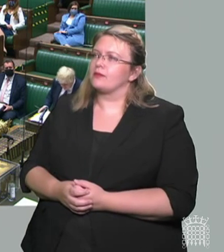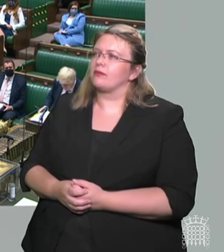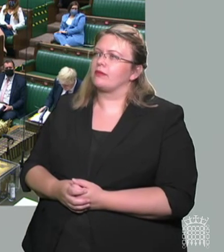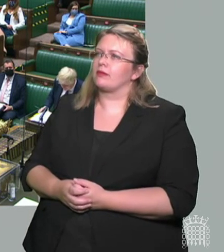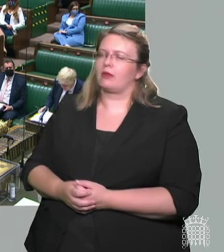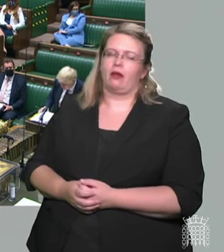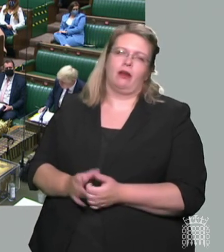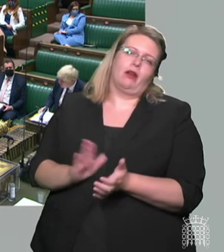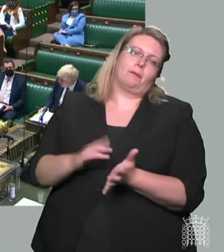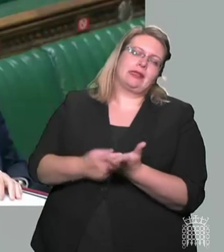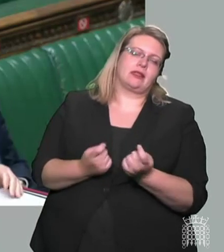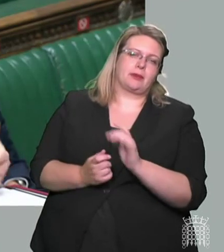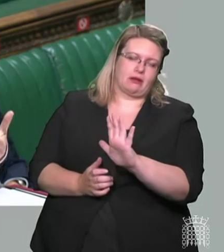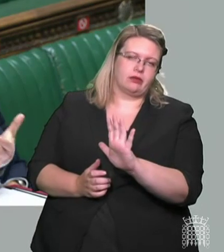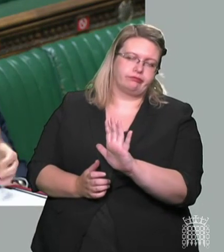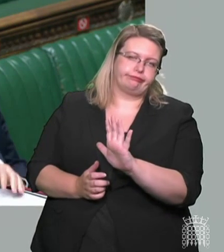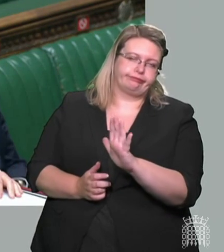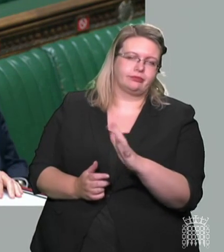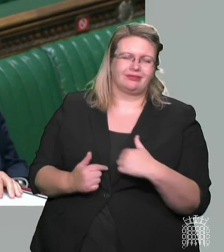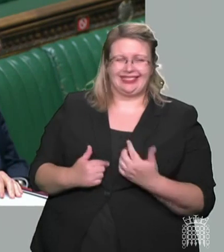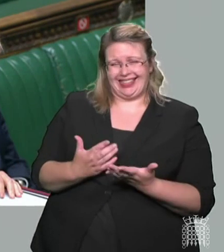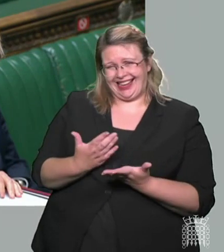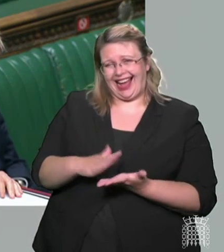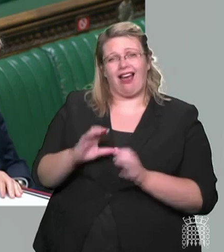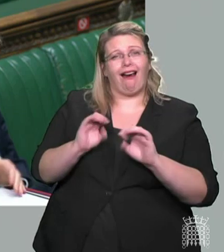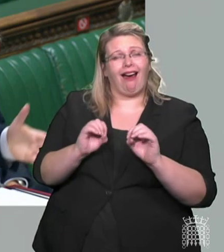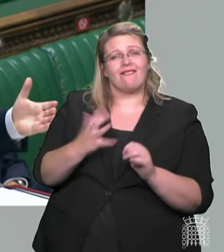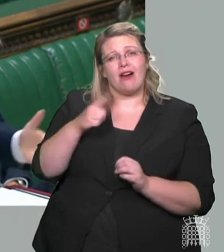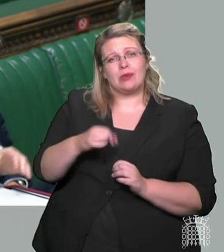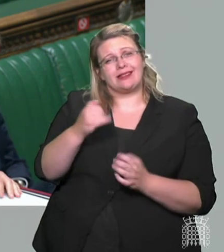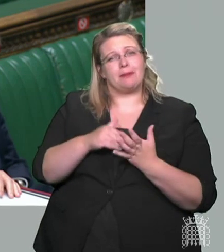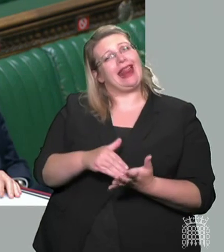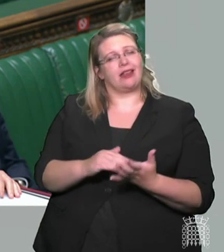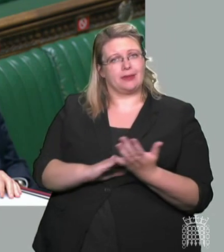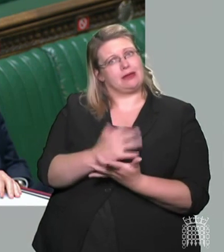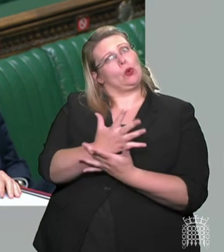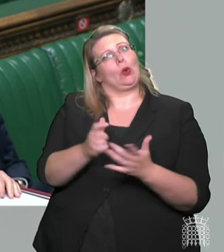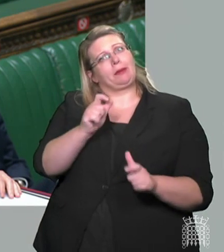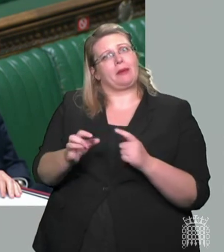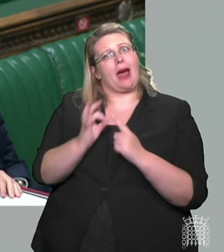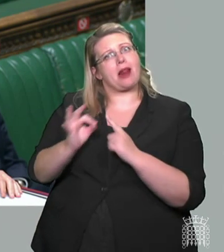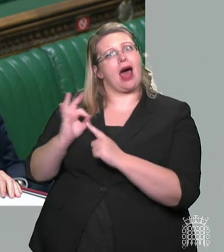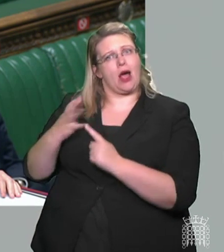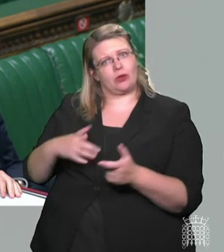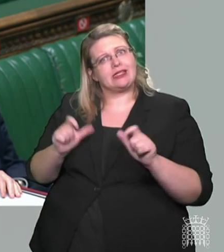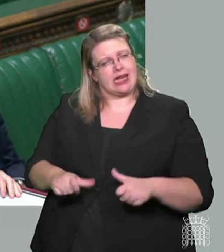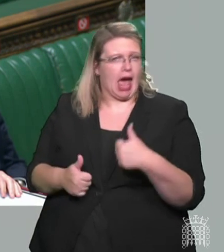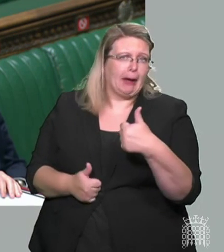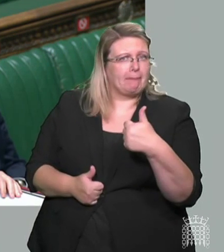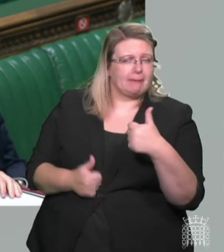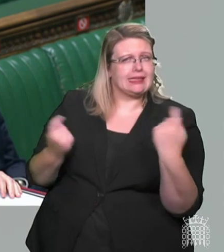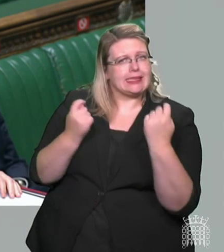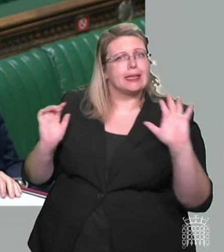It is obvious from the statistics I have already quoted that this is an outstanding success, because we have had huge numbers of people applying.